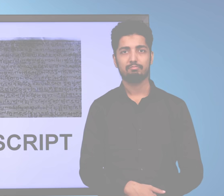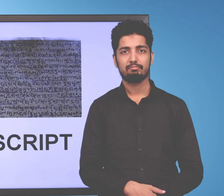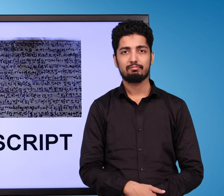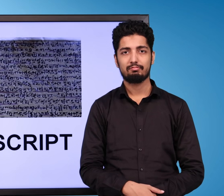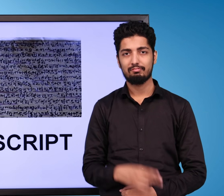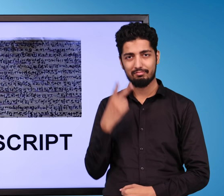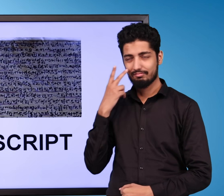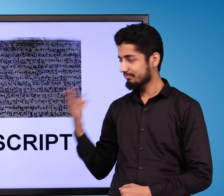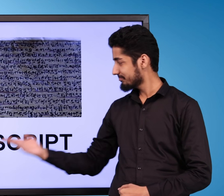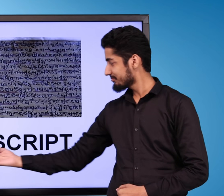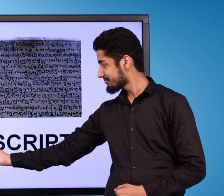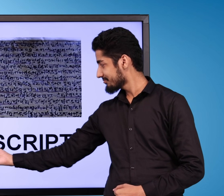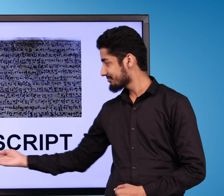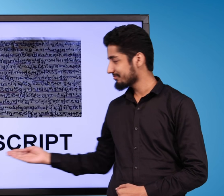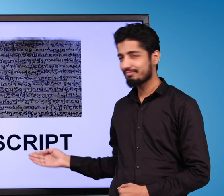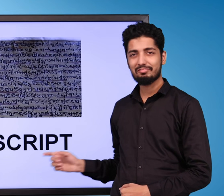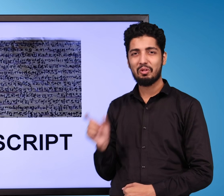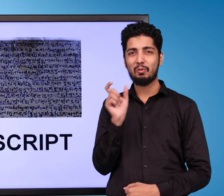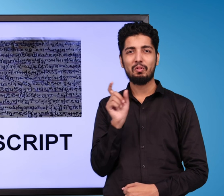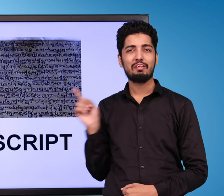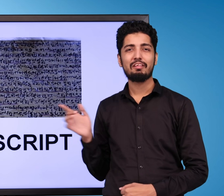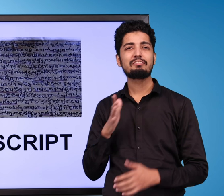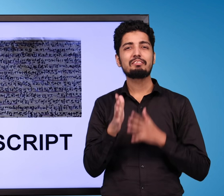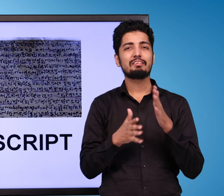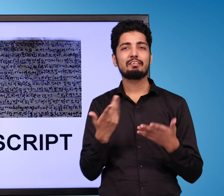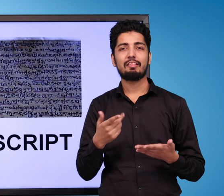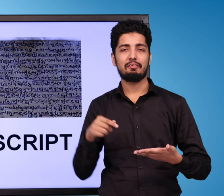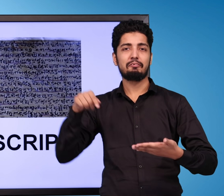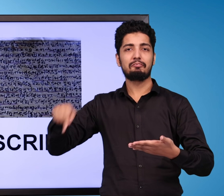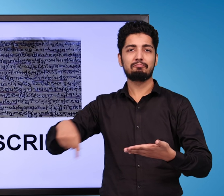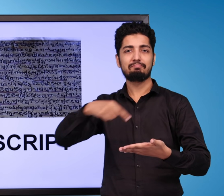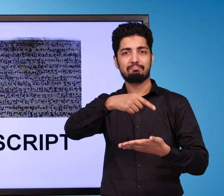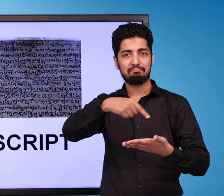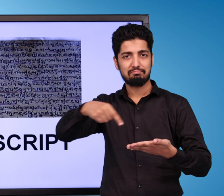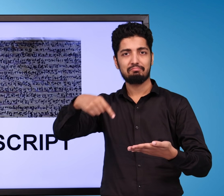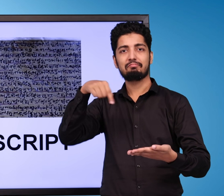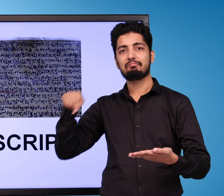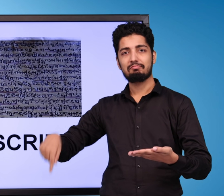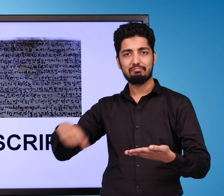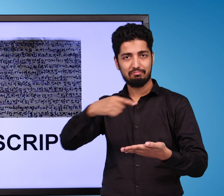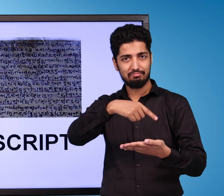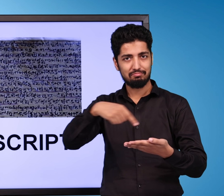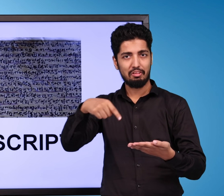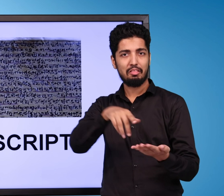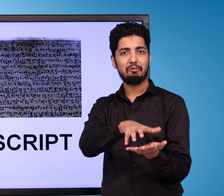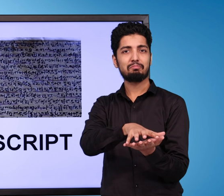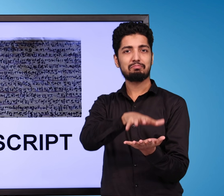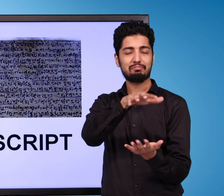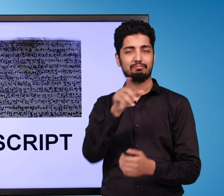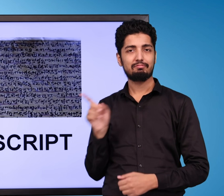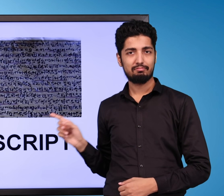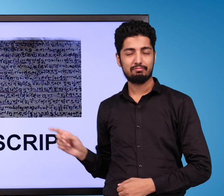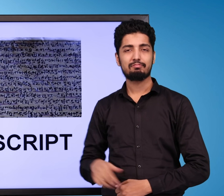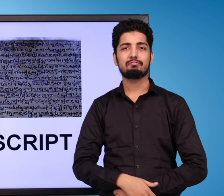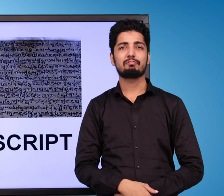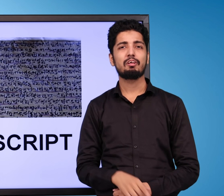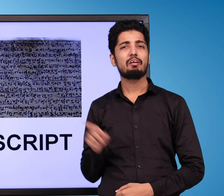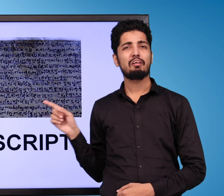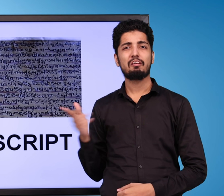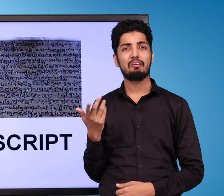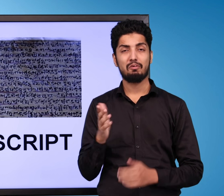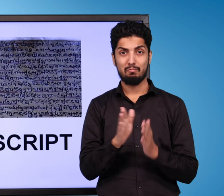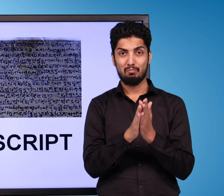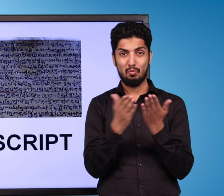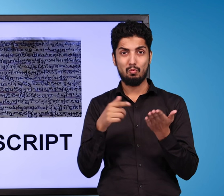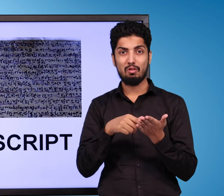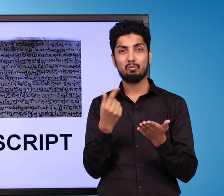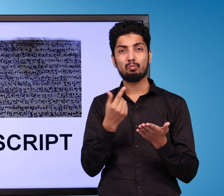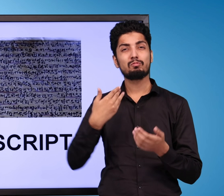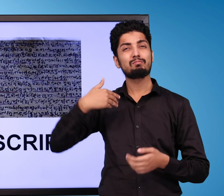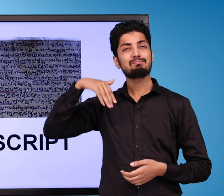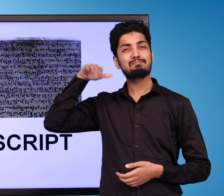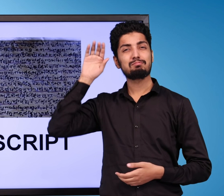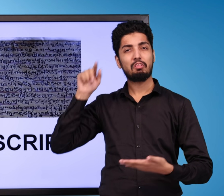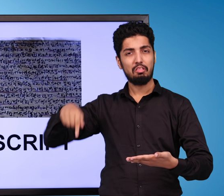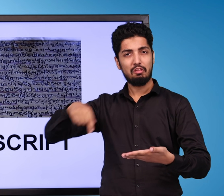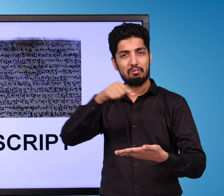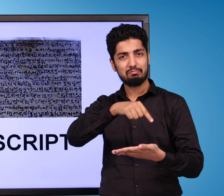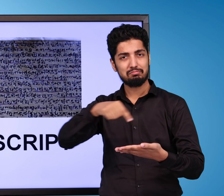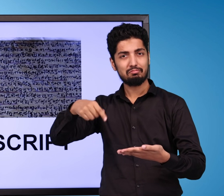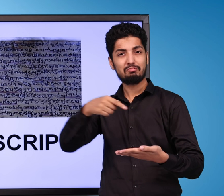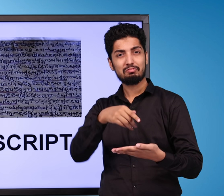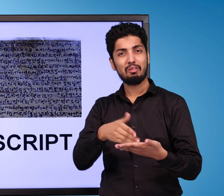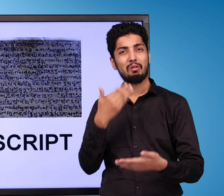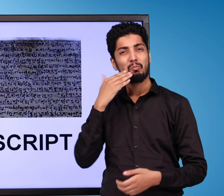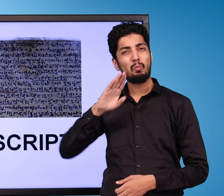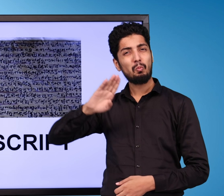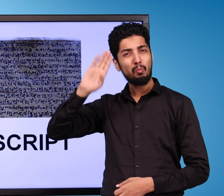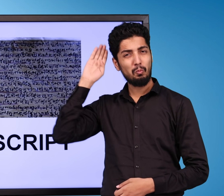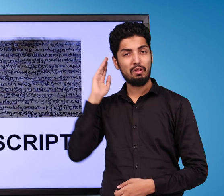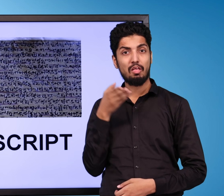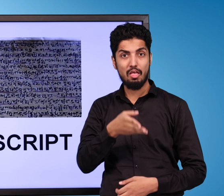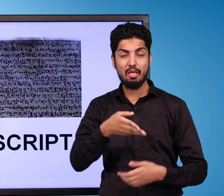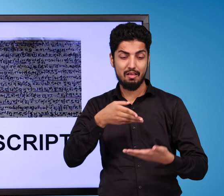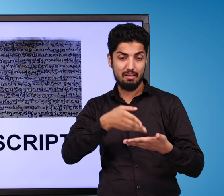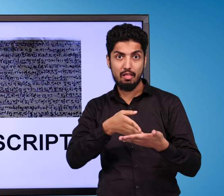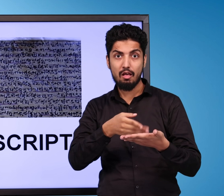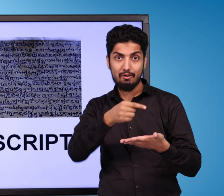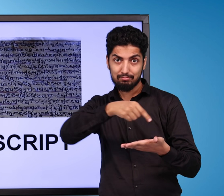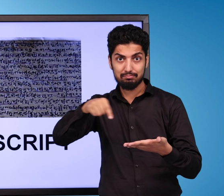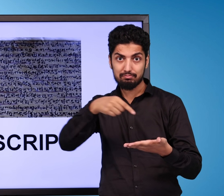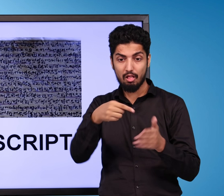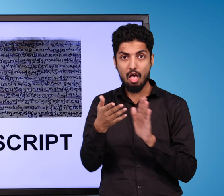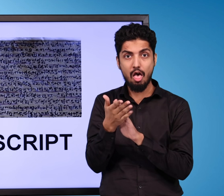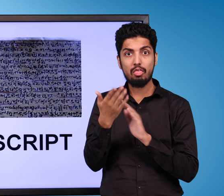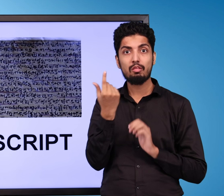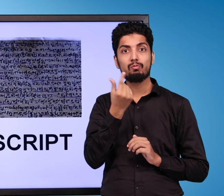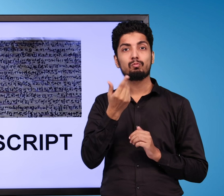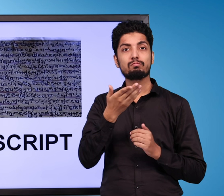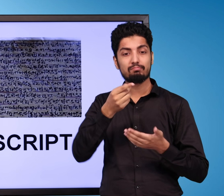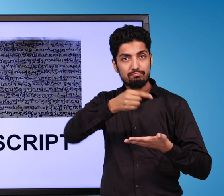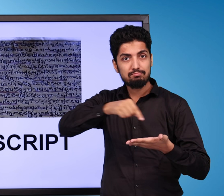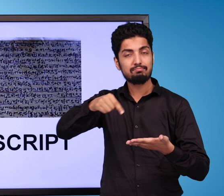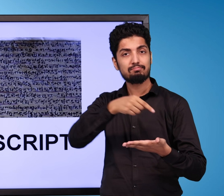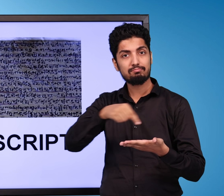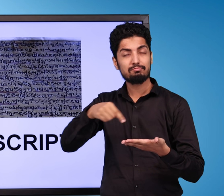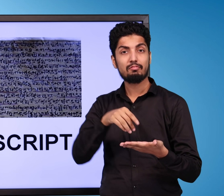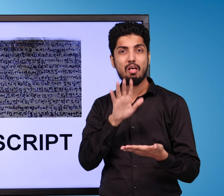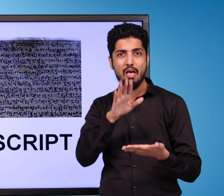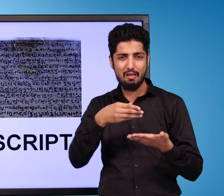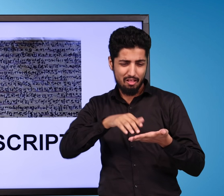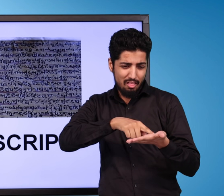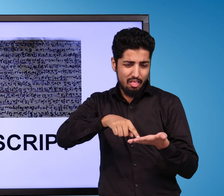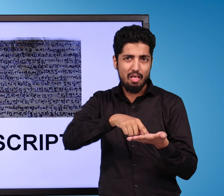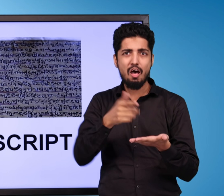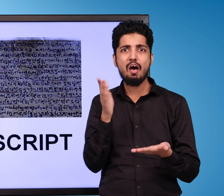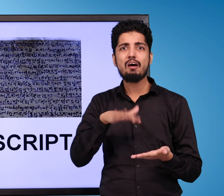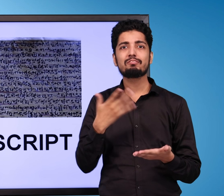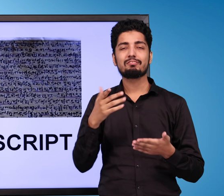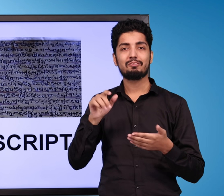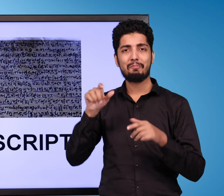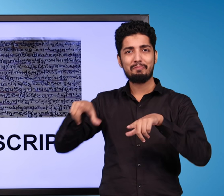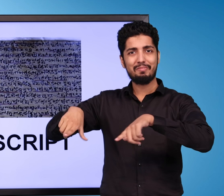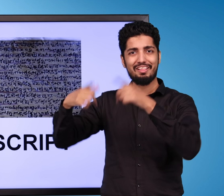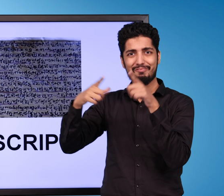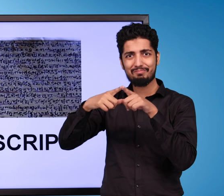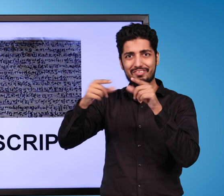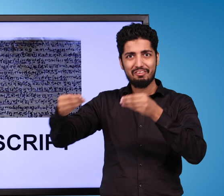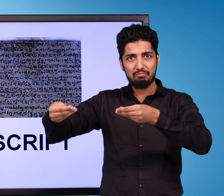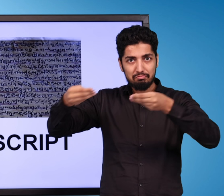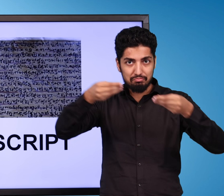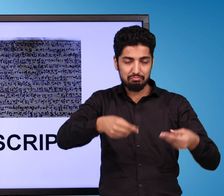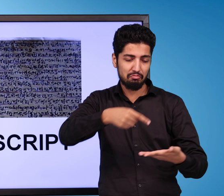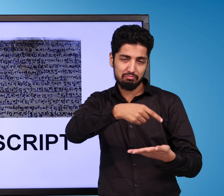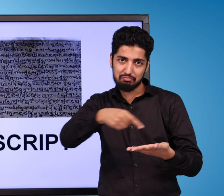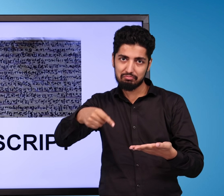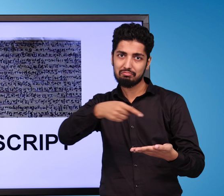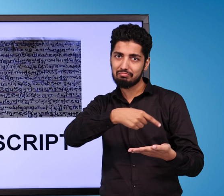Manuscript This sign means manuscript A manuscript is a book written long ago. They were written by hand. These were usually written on palm leaf,